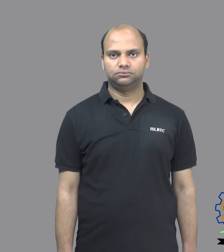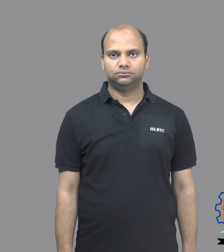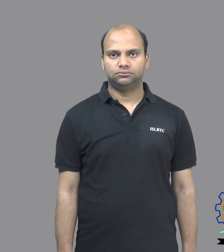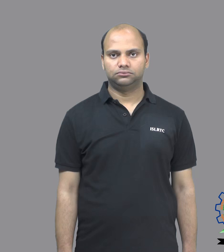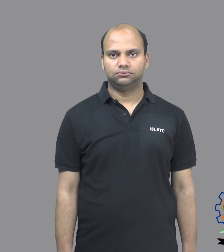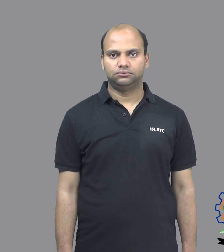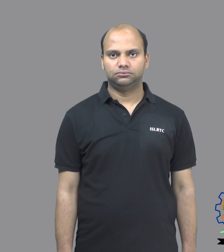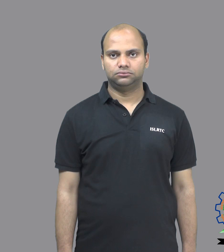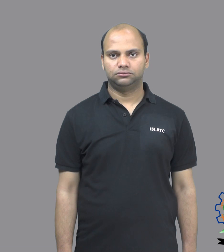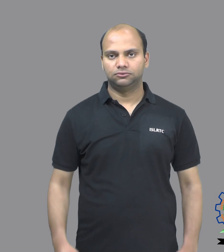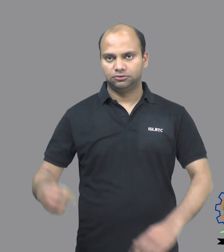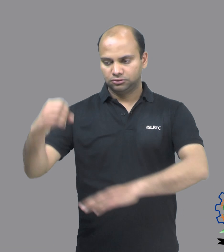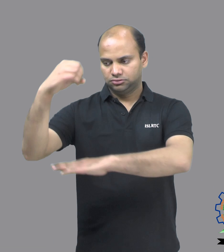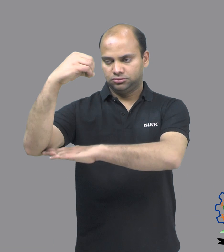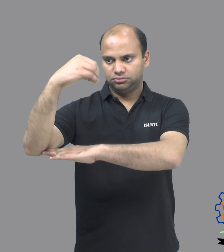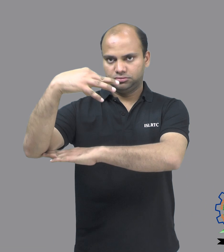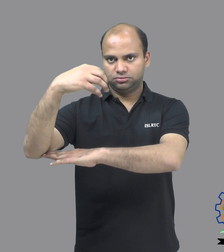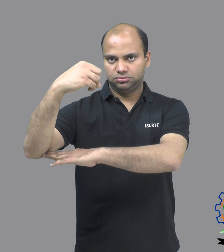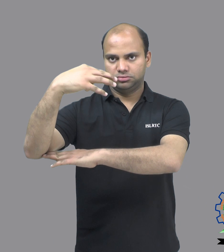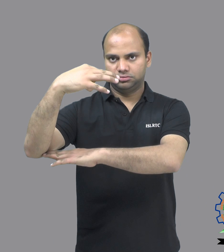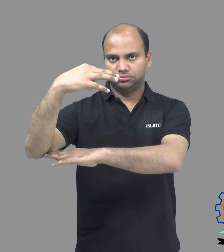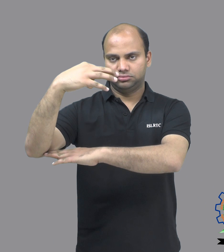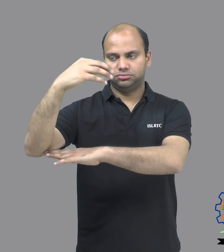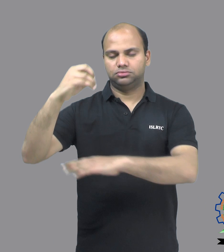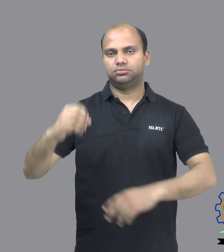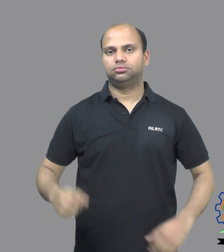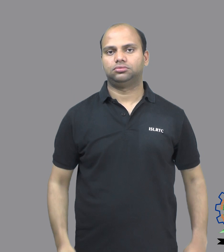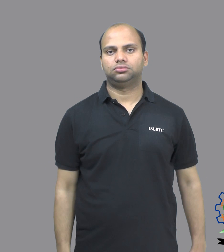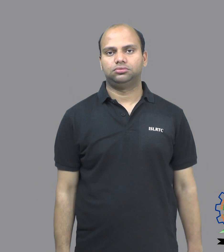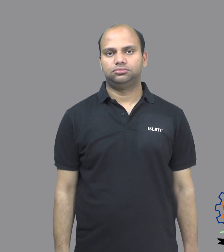Lamp